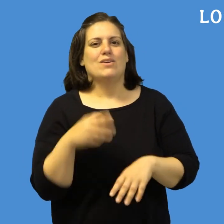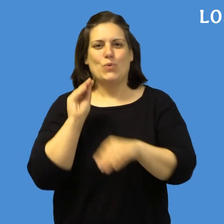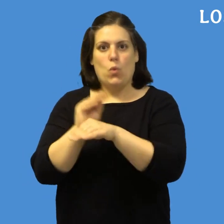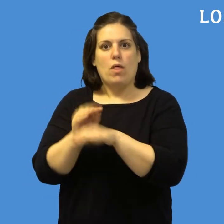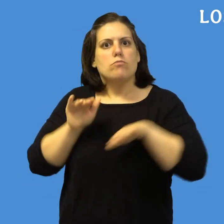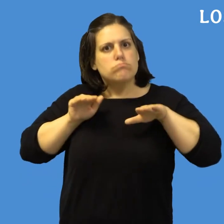cuidar